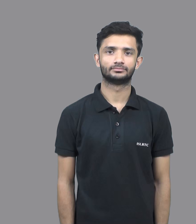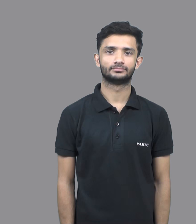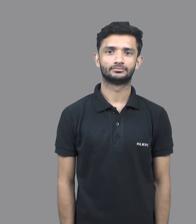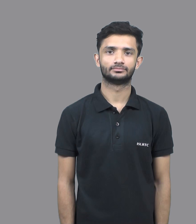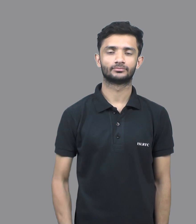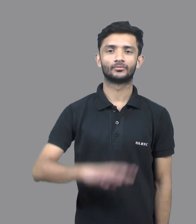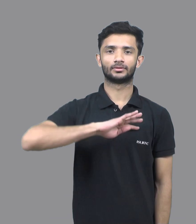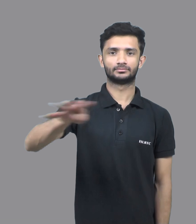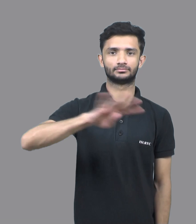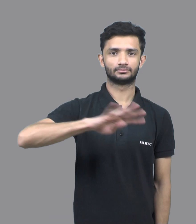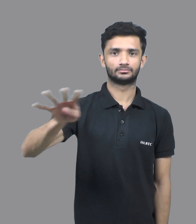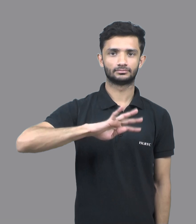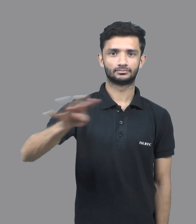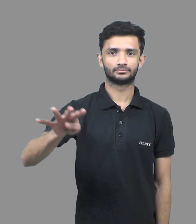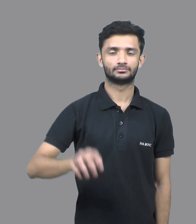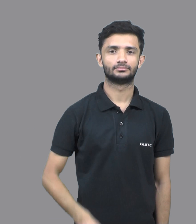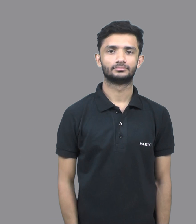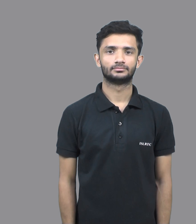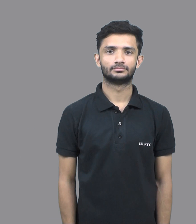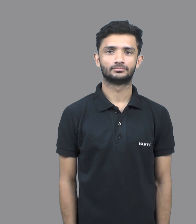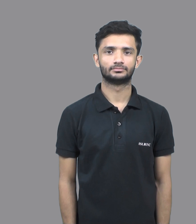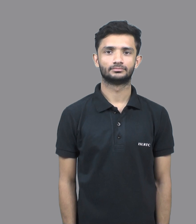Four (Cricket)